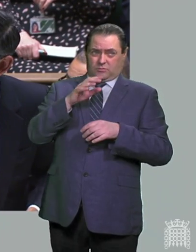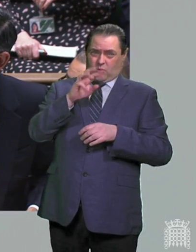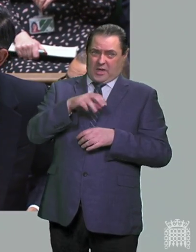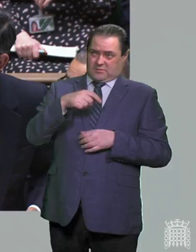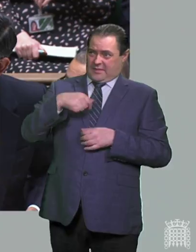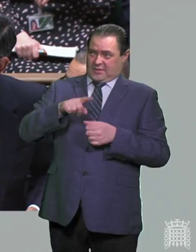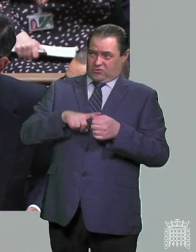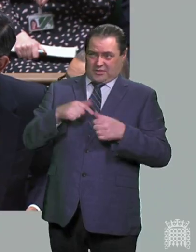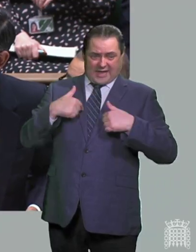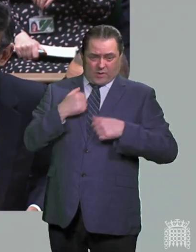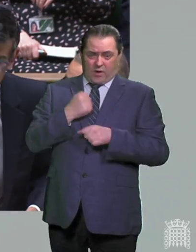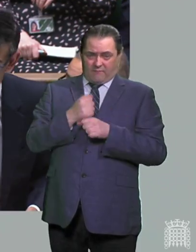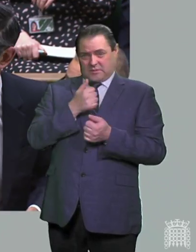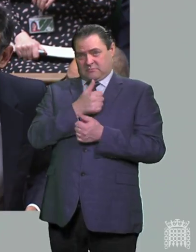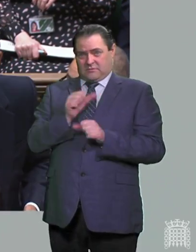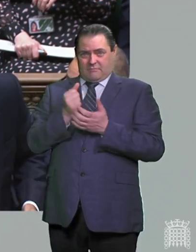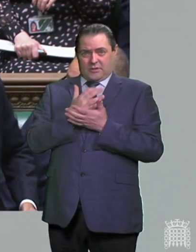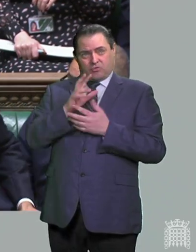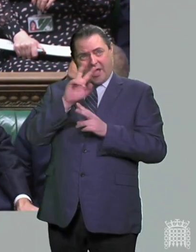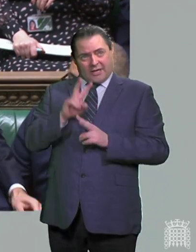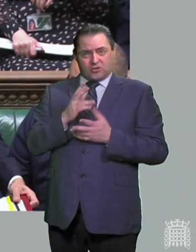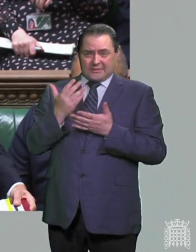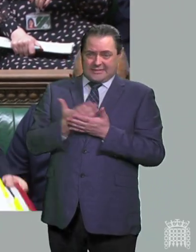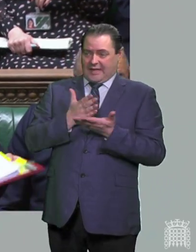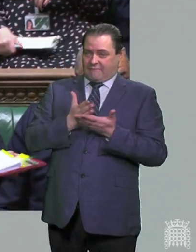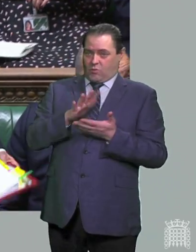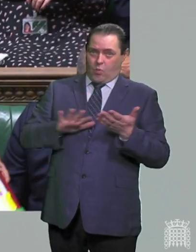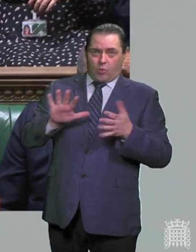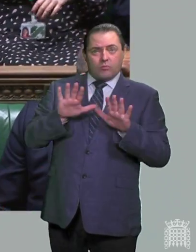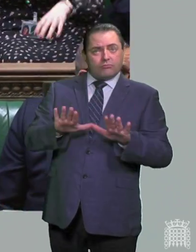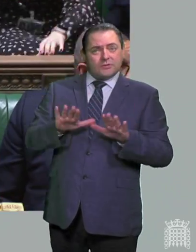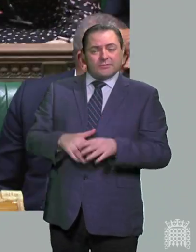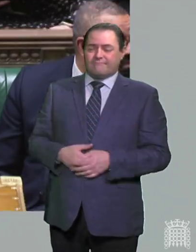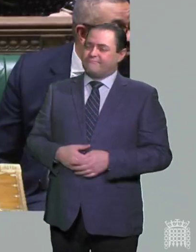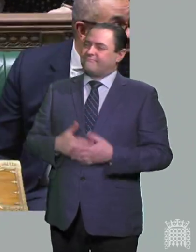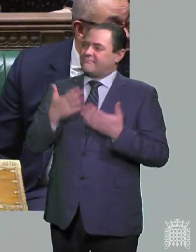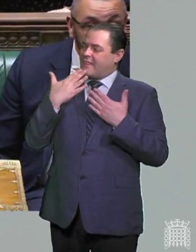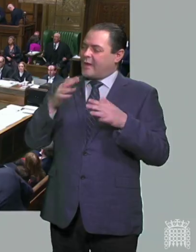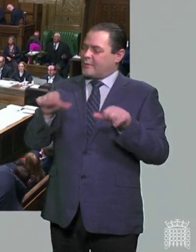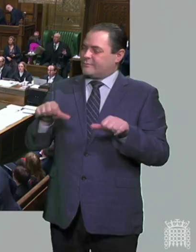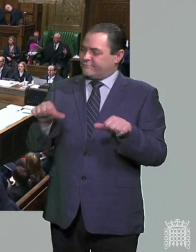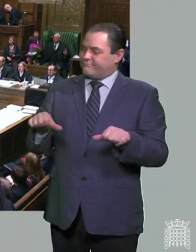That is this Government delivering energy security across the United Kingdom.